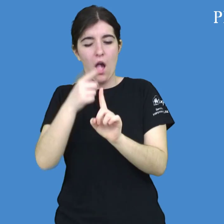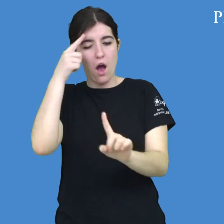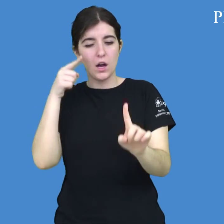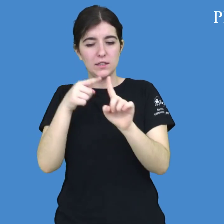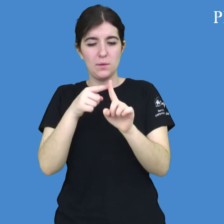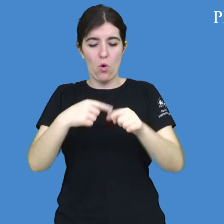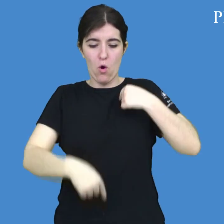objetivo